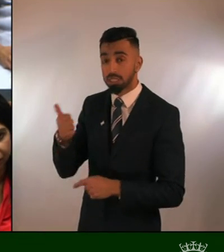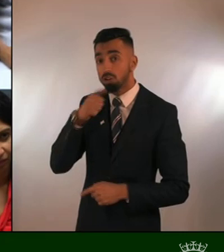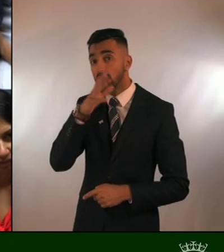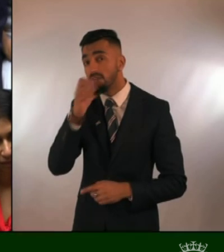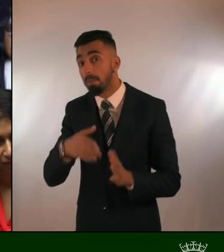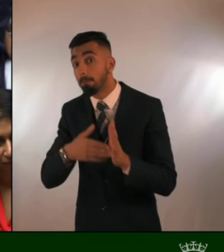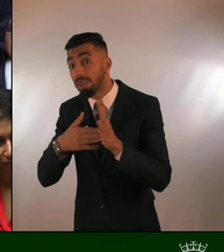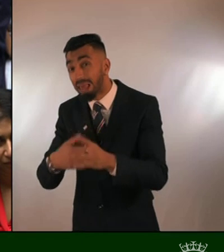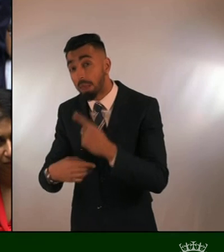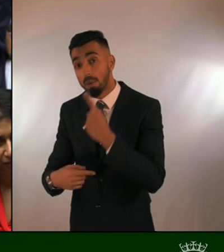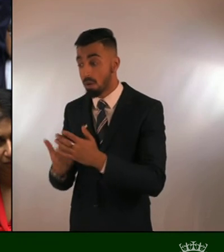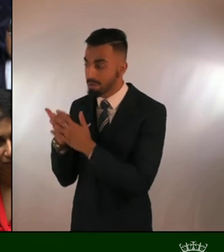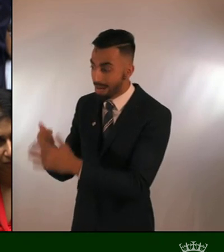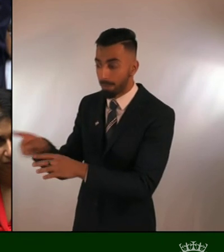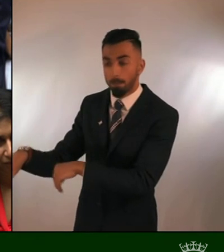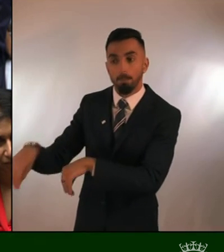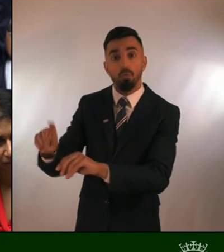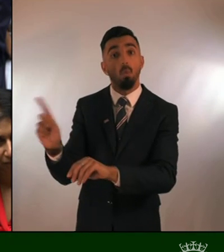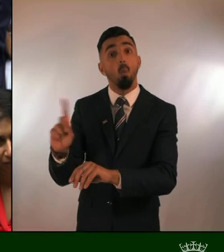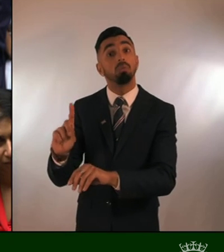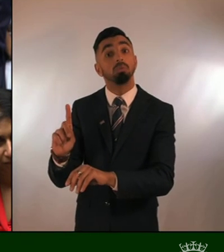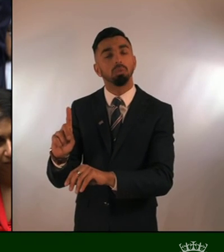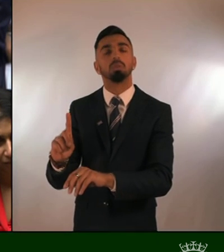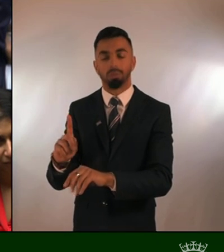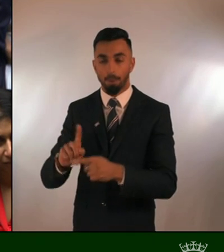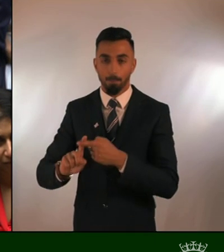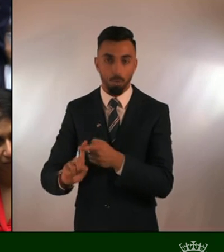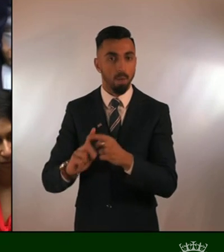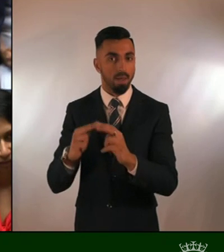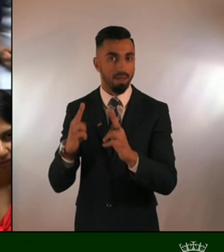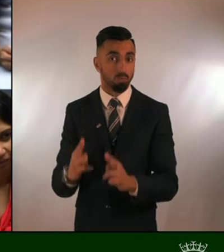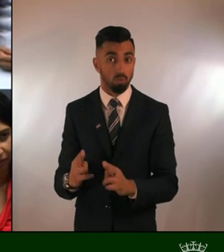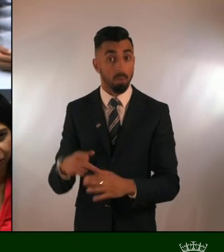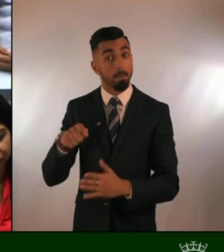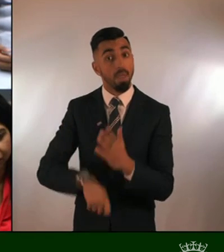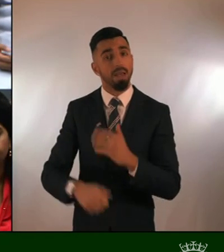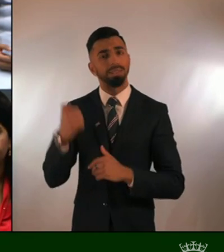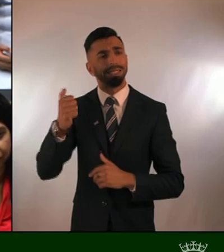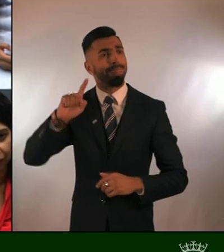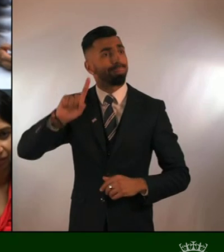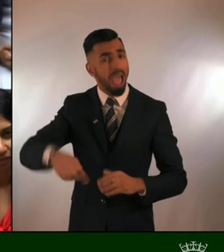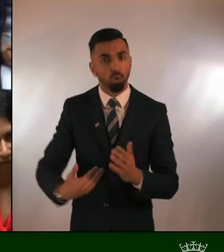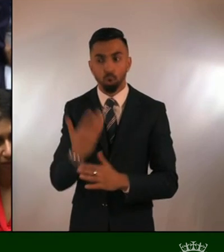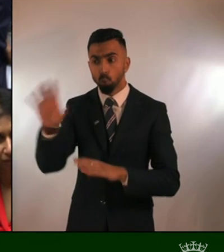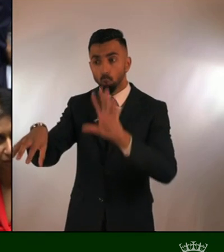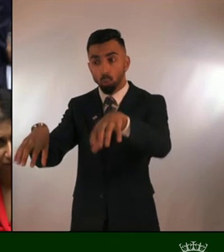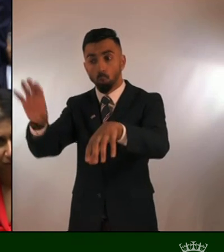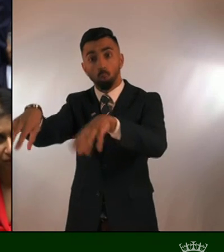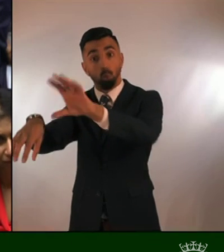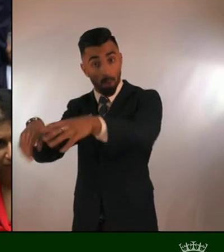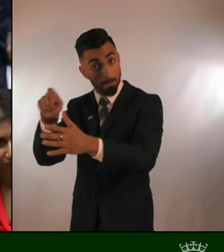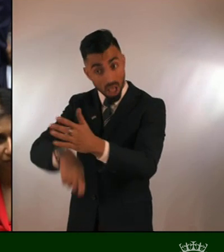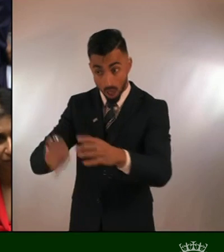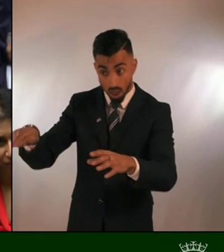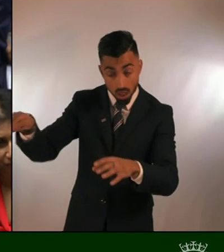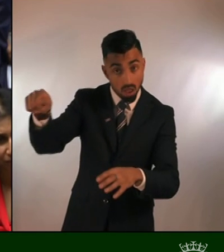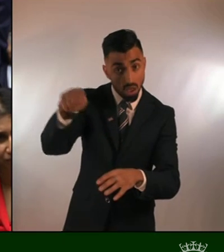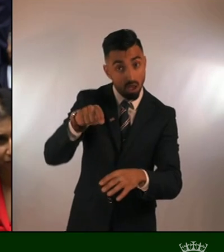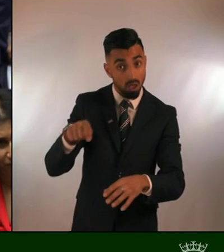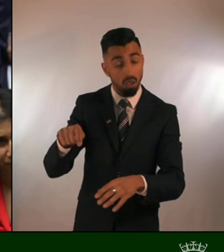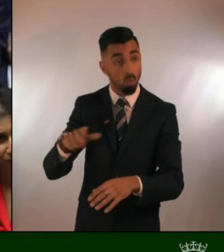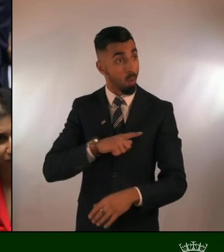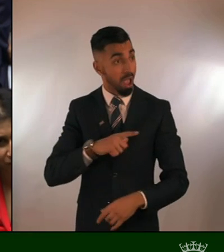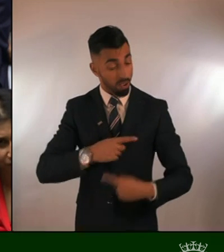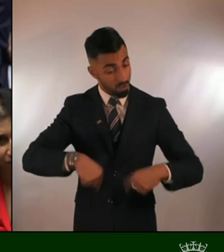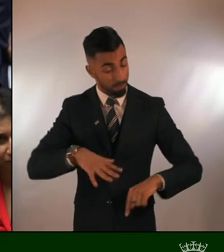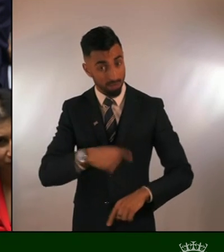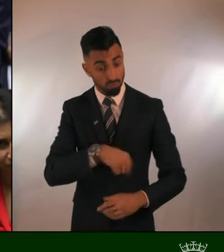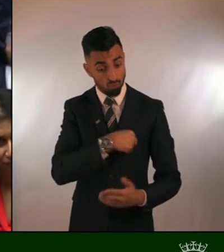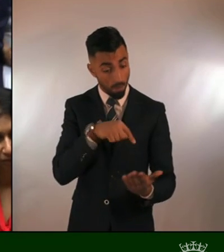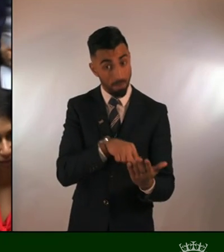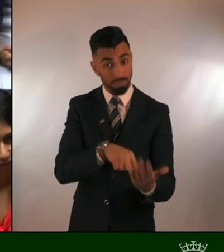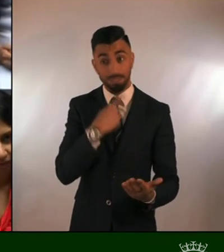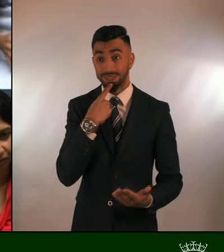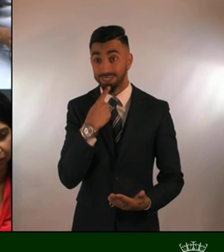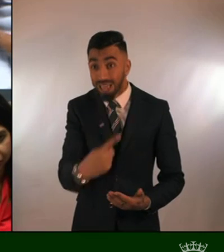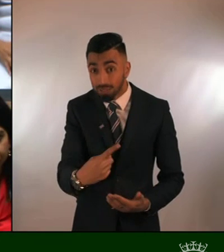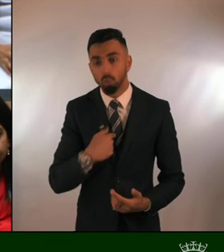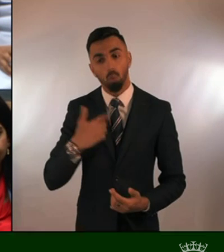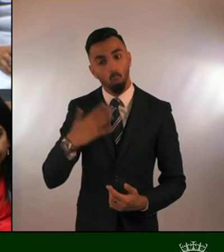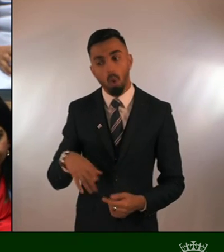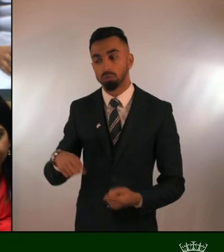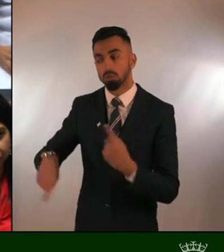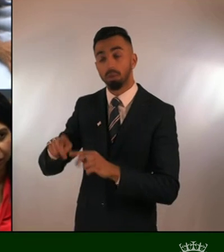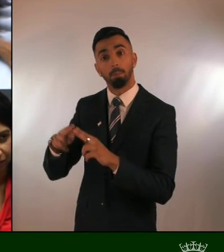That will buy up to 6,000 new places for people to live, enable a step change in support services and help us meet our promise to end rough sleeping in this Parliament.